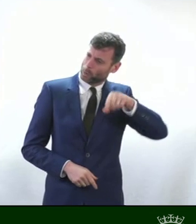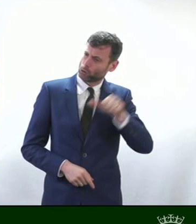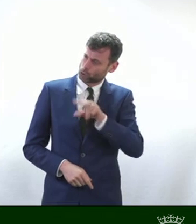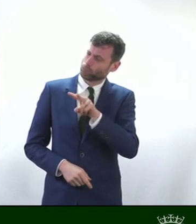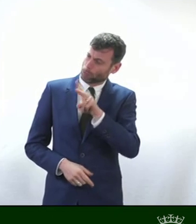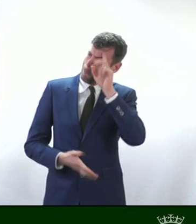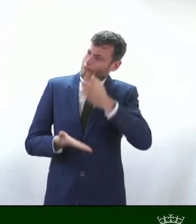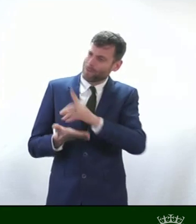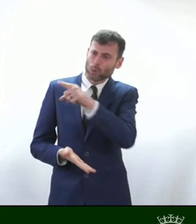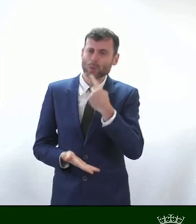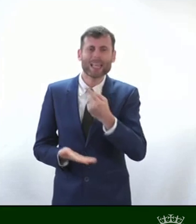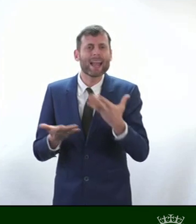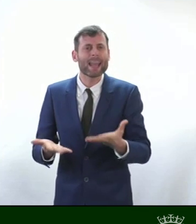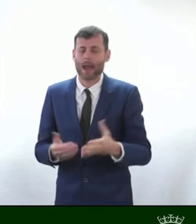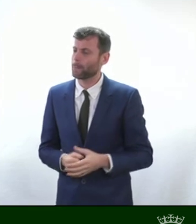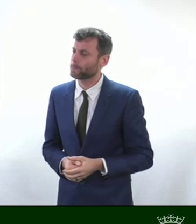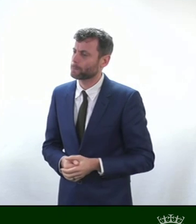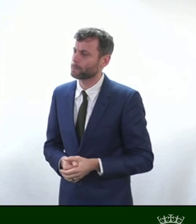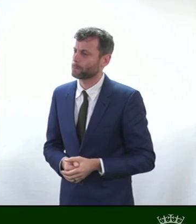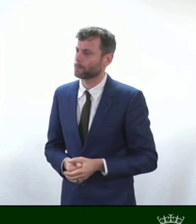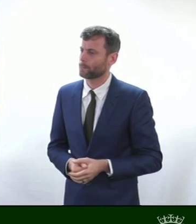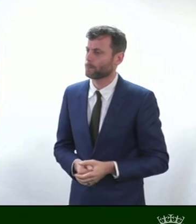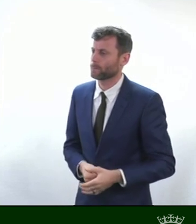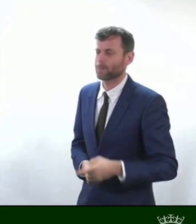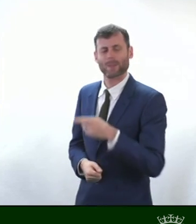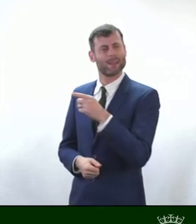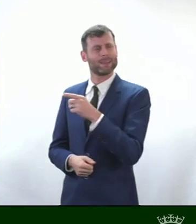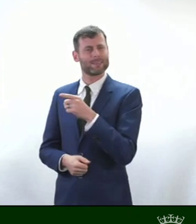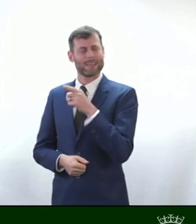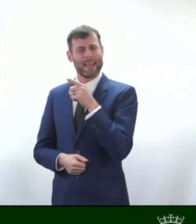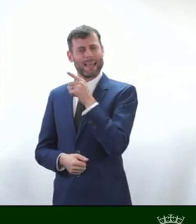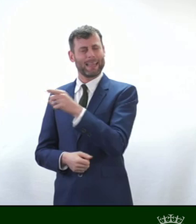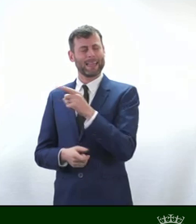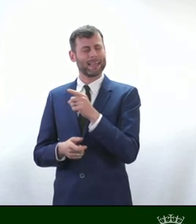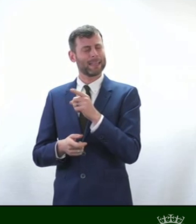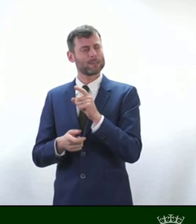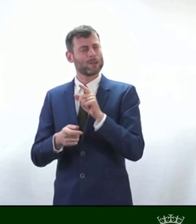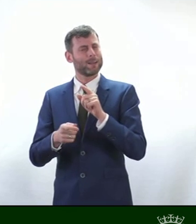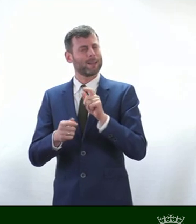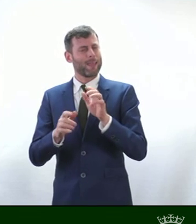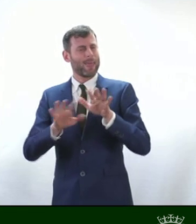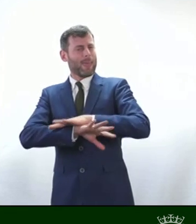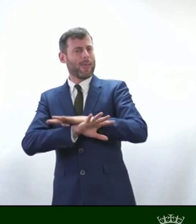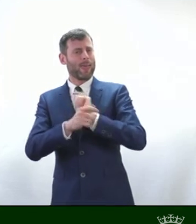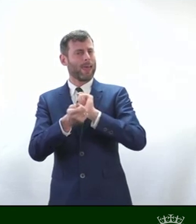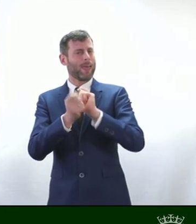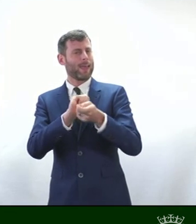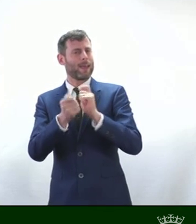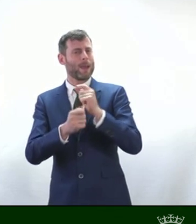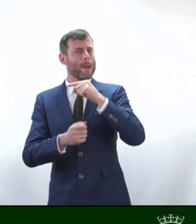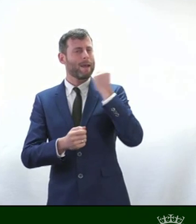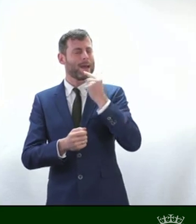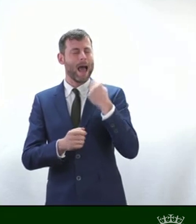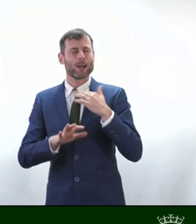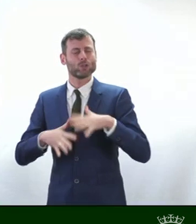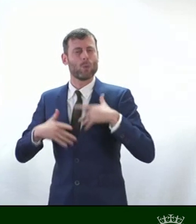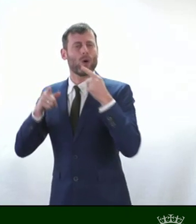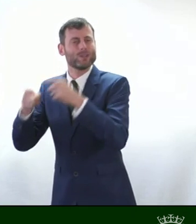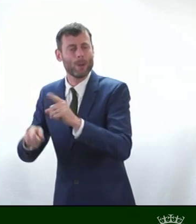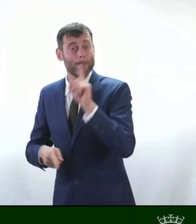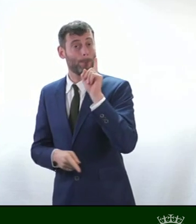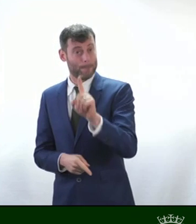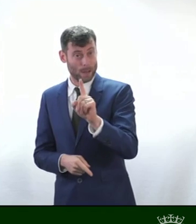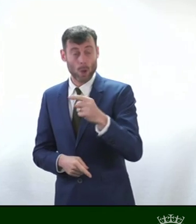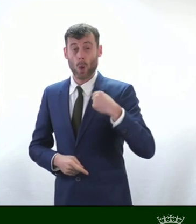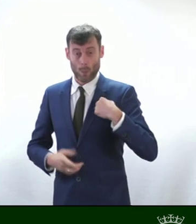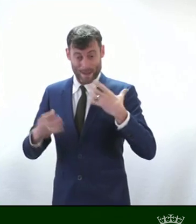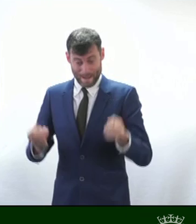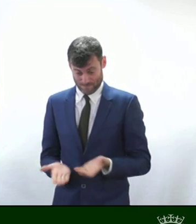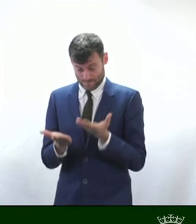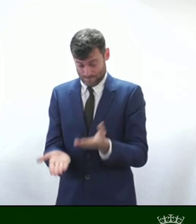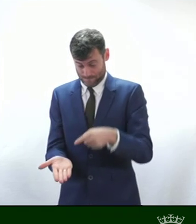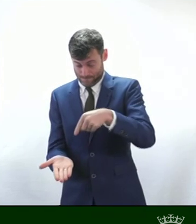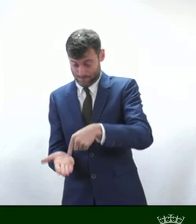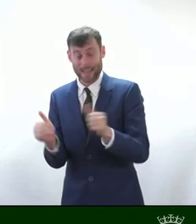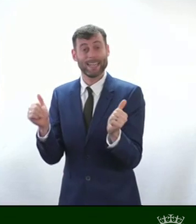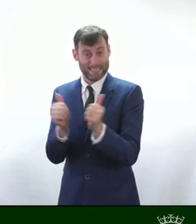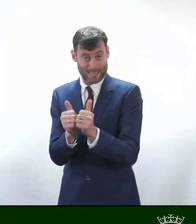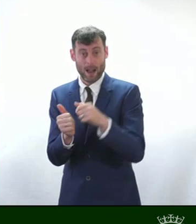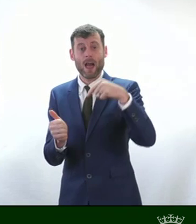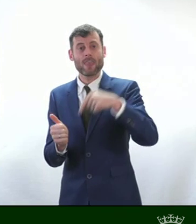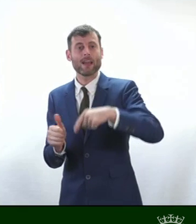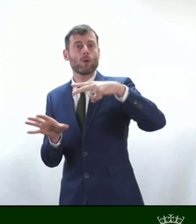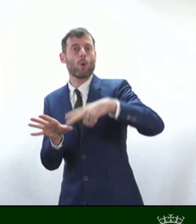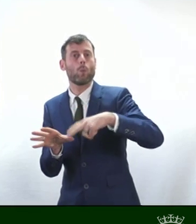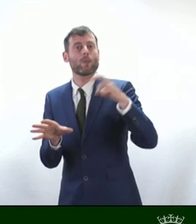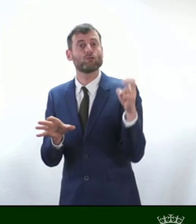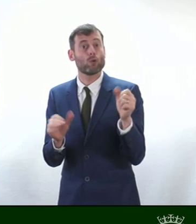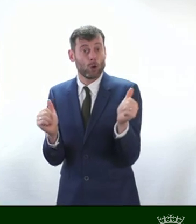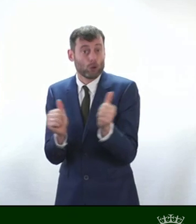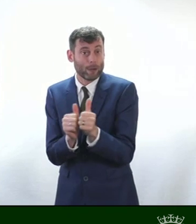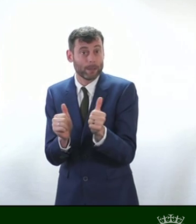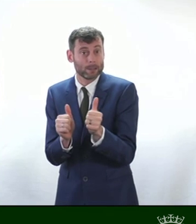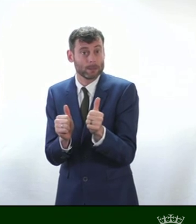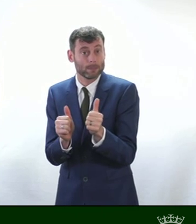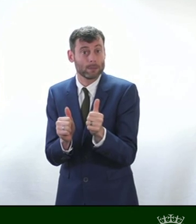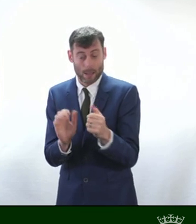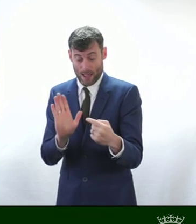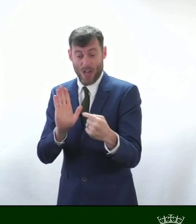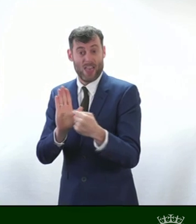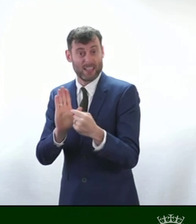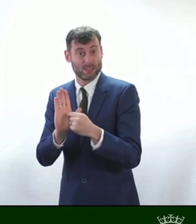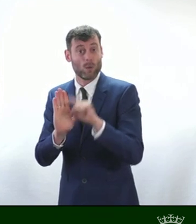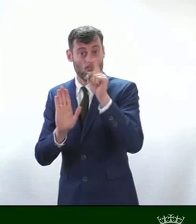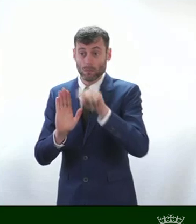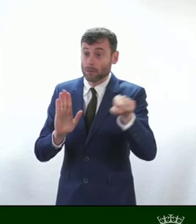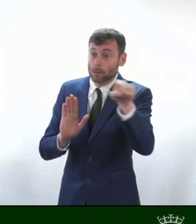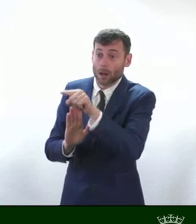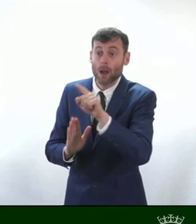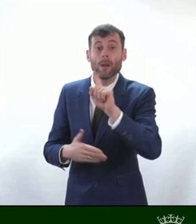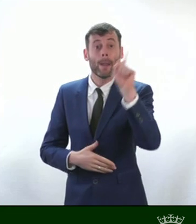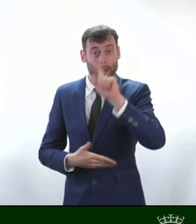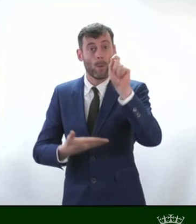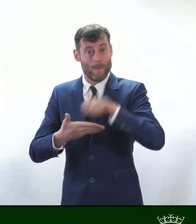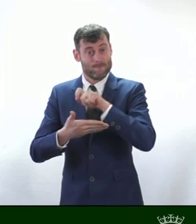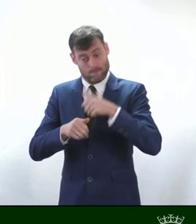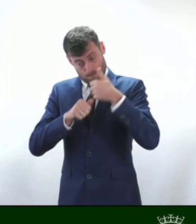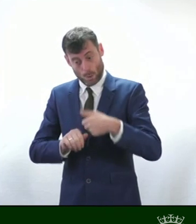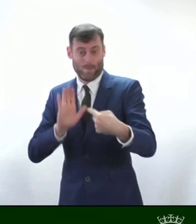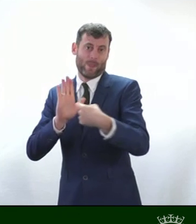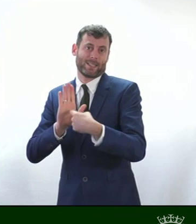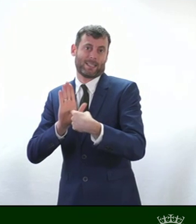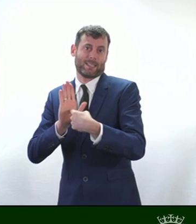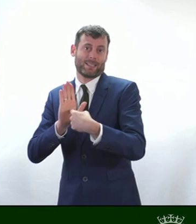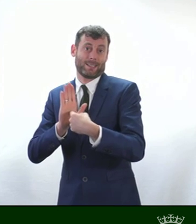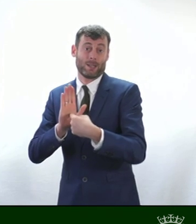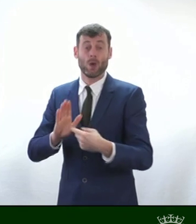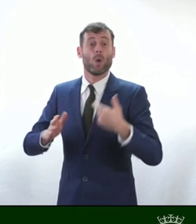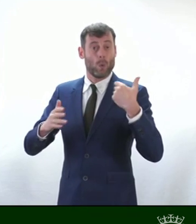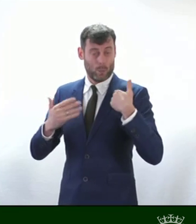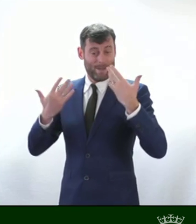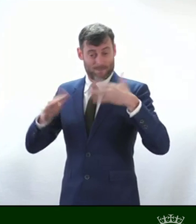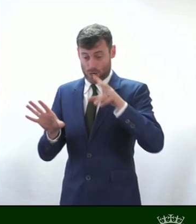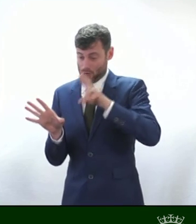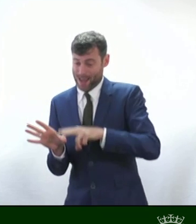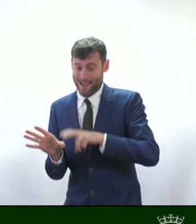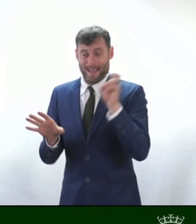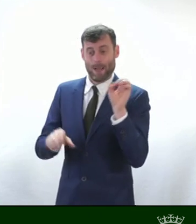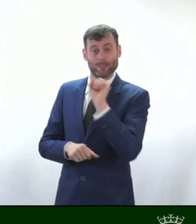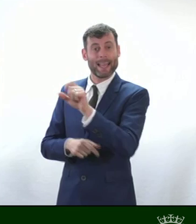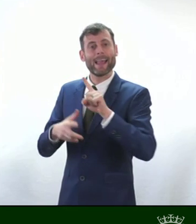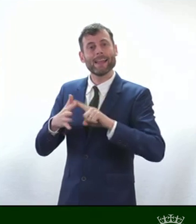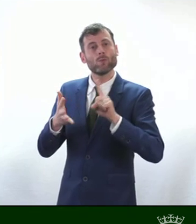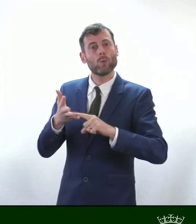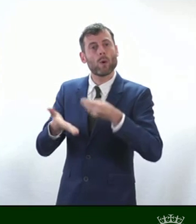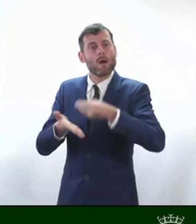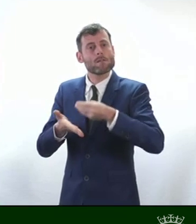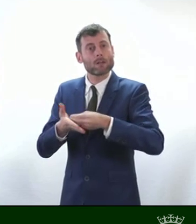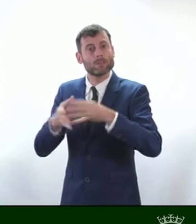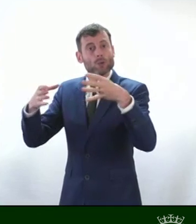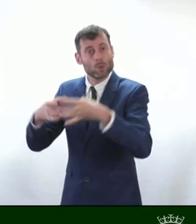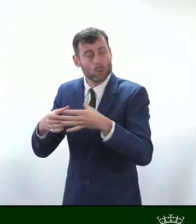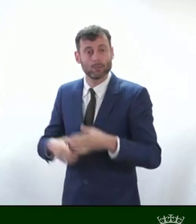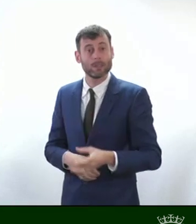I hesitate to accuse the right hon. and learned Gentleman of deliberately trying to mislead people, but let us be in no doubt that we had an oven-ready deal, which was the withdrawal agreement, which the people voted for, as he rightly points out, and by which this country left the customs union and the single market, and delivered on our promises.